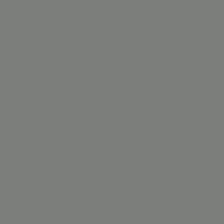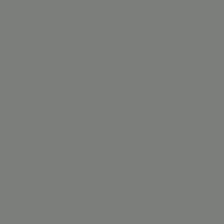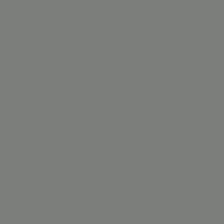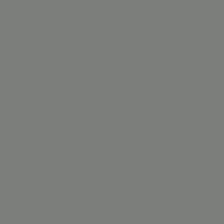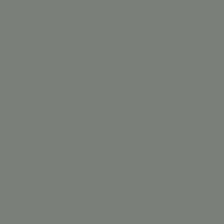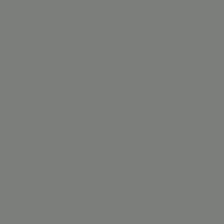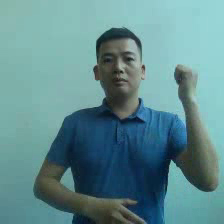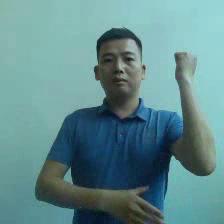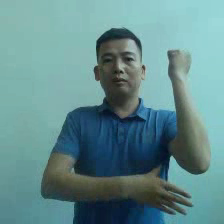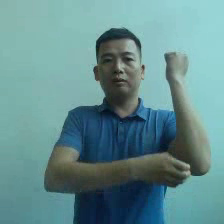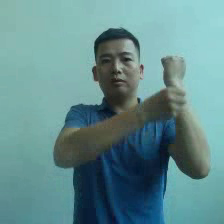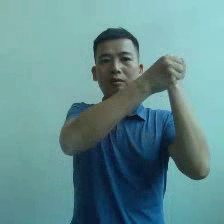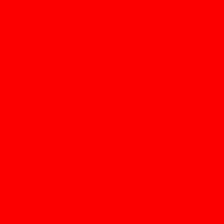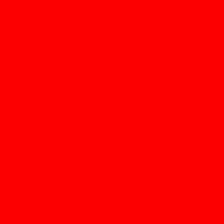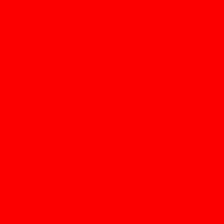Cứu